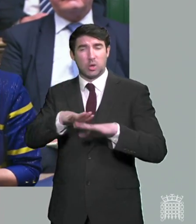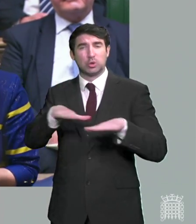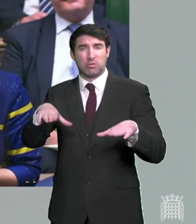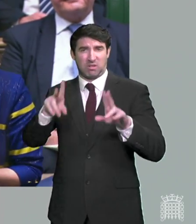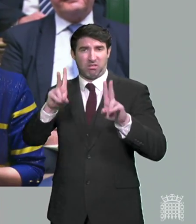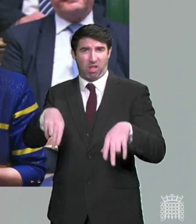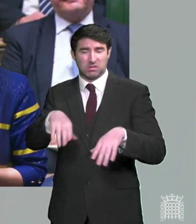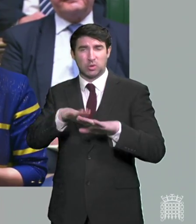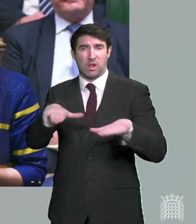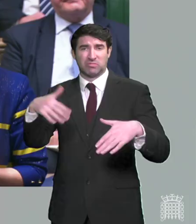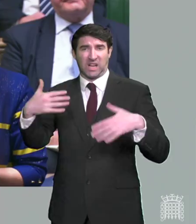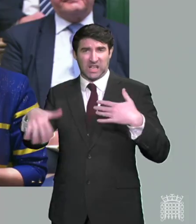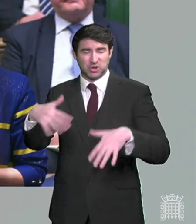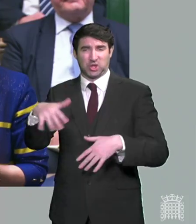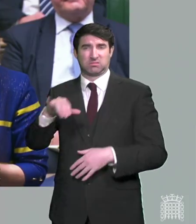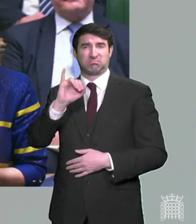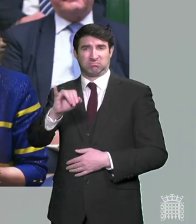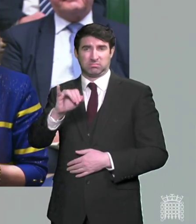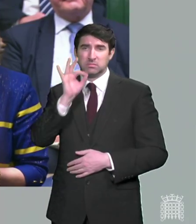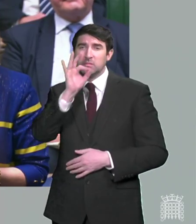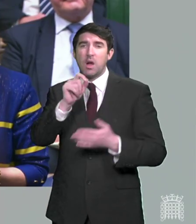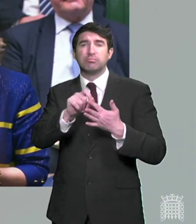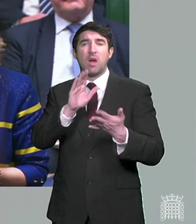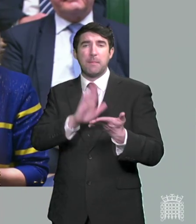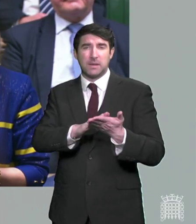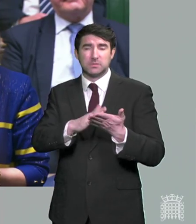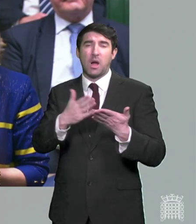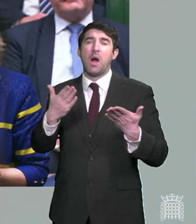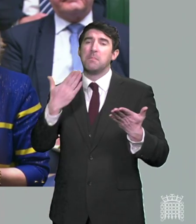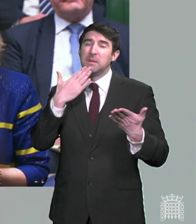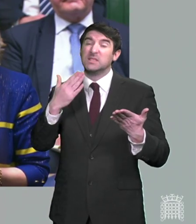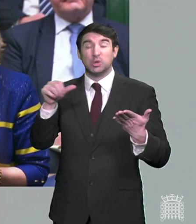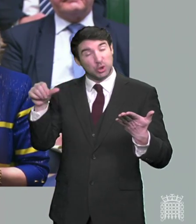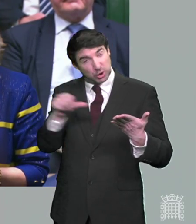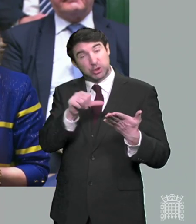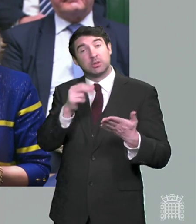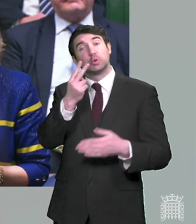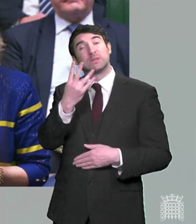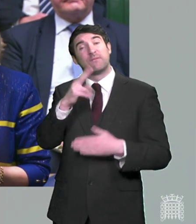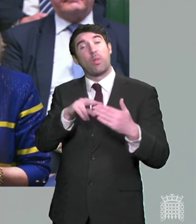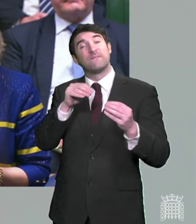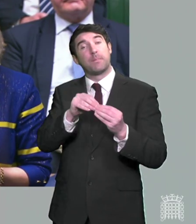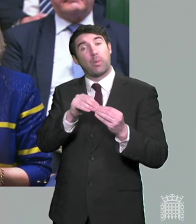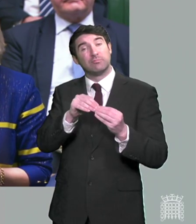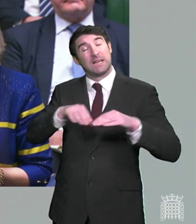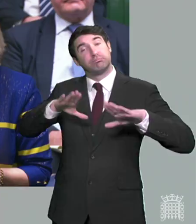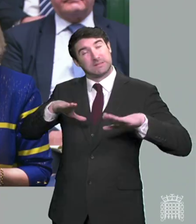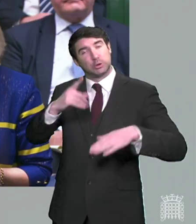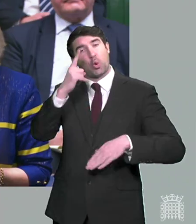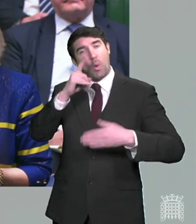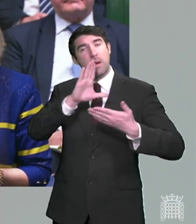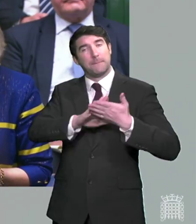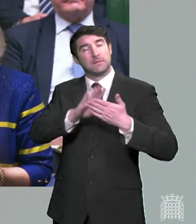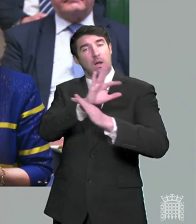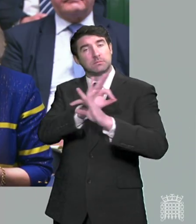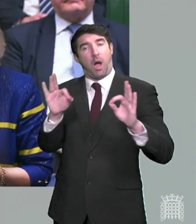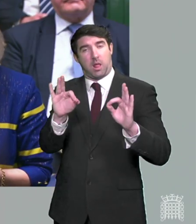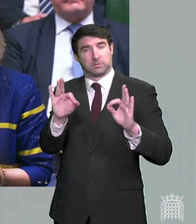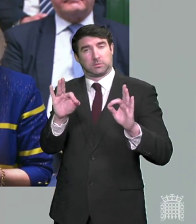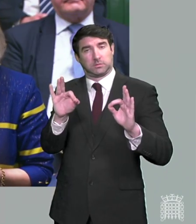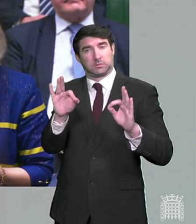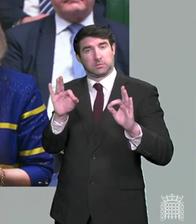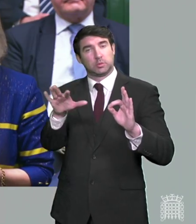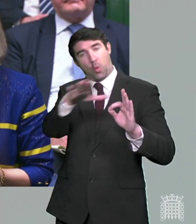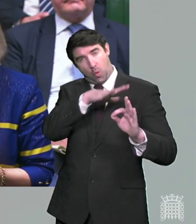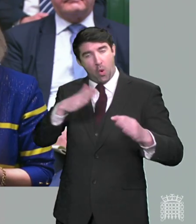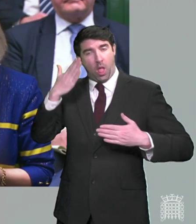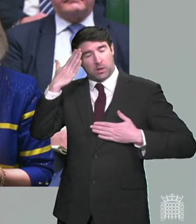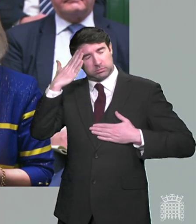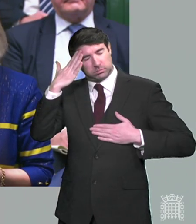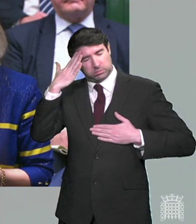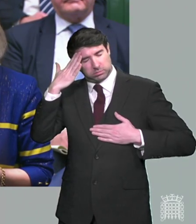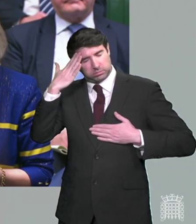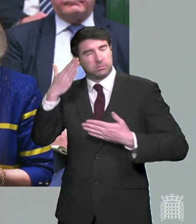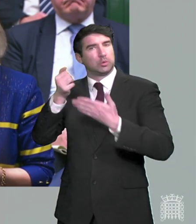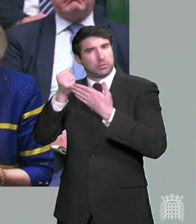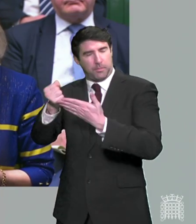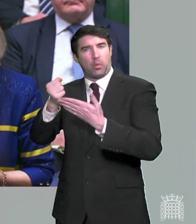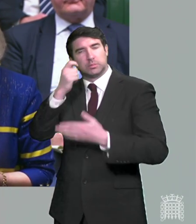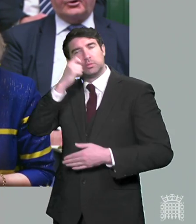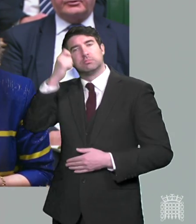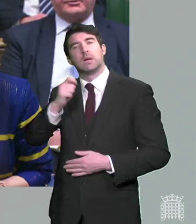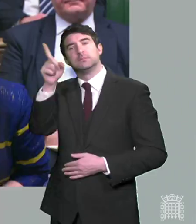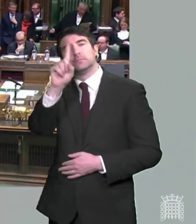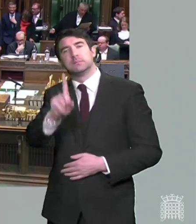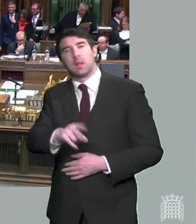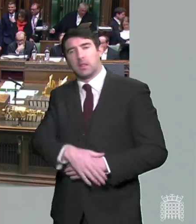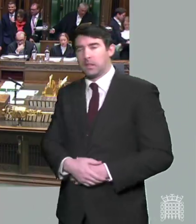So will my right honourable Friend call for a national minute of silence on that day, so that all across the United Kingdom the people here can show their unending support for the people of Ukraine?